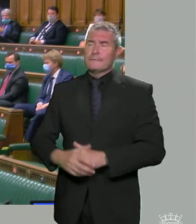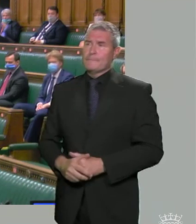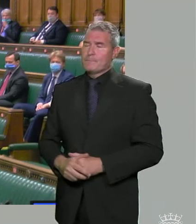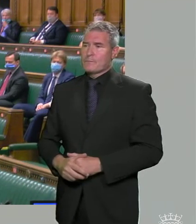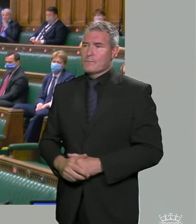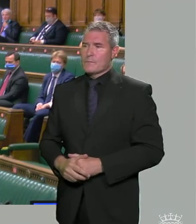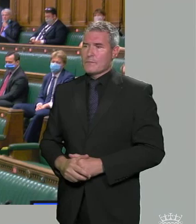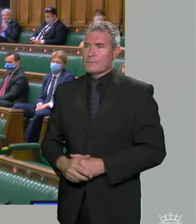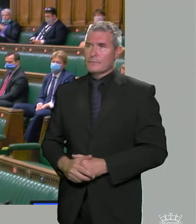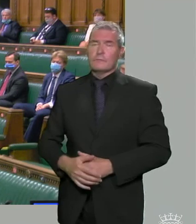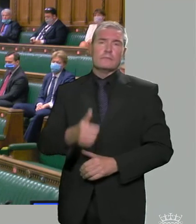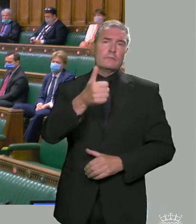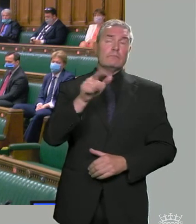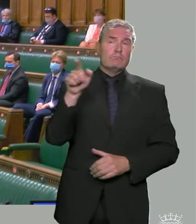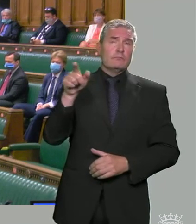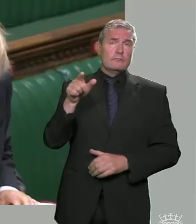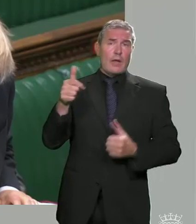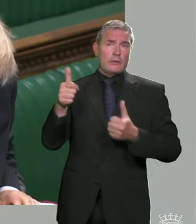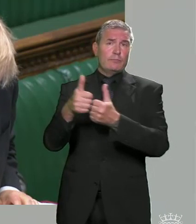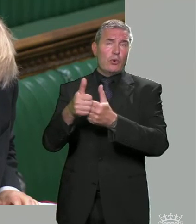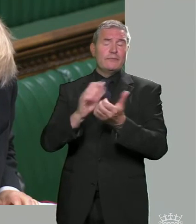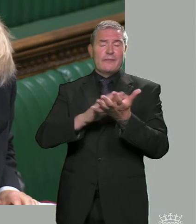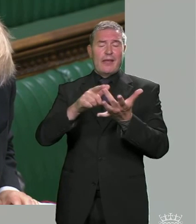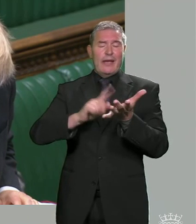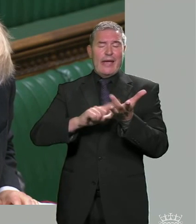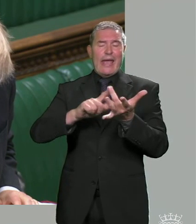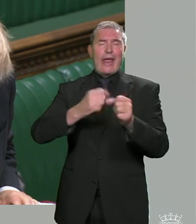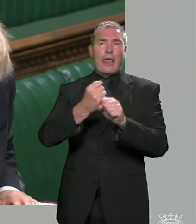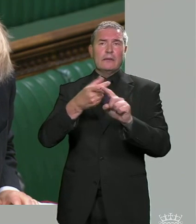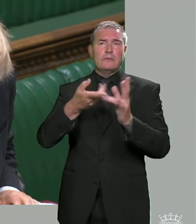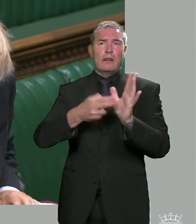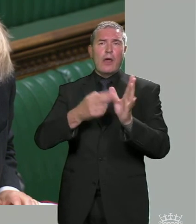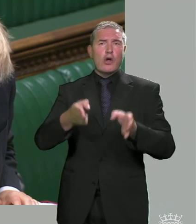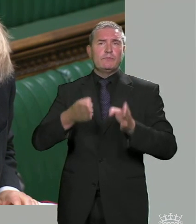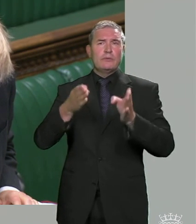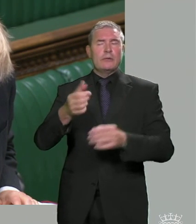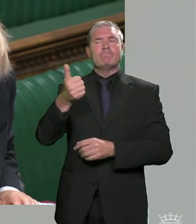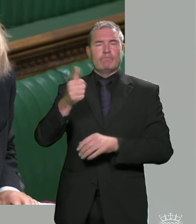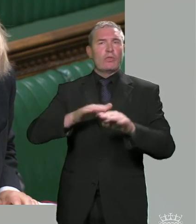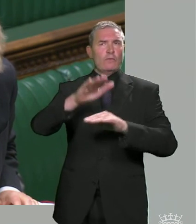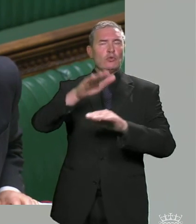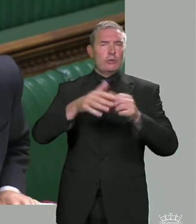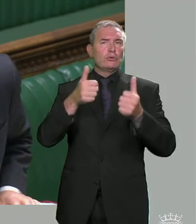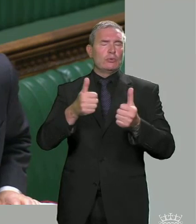My honourable Friend is totally right about Hillingdon Hospital, which has a great future.